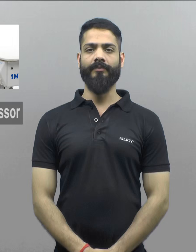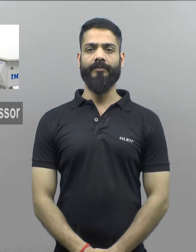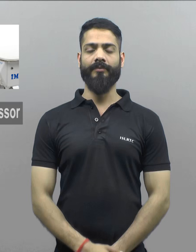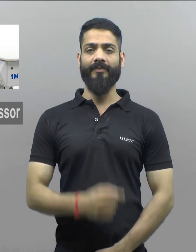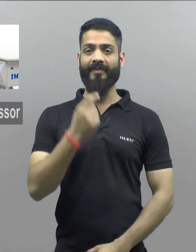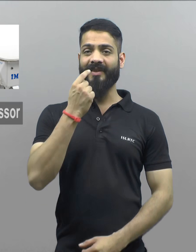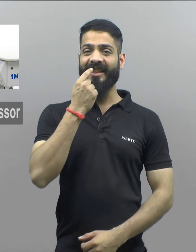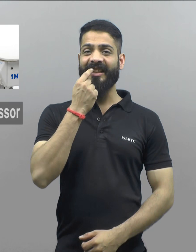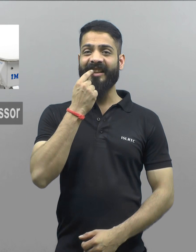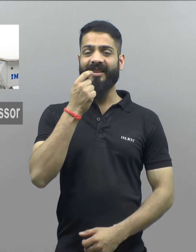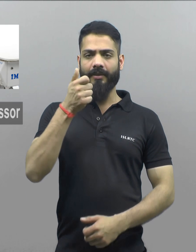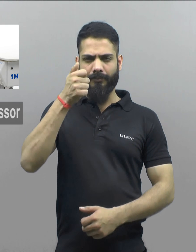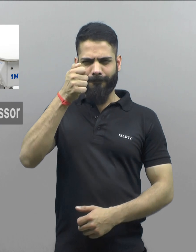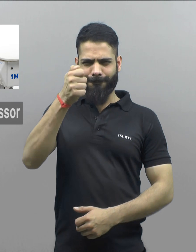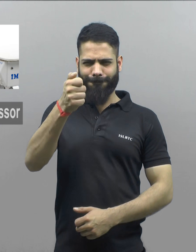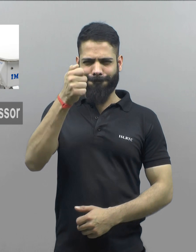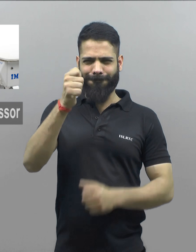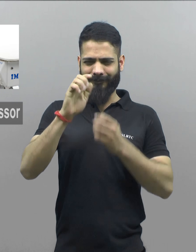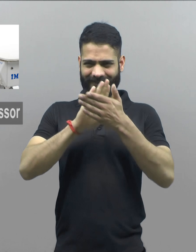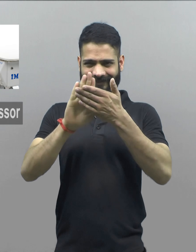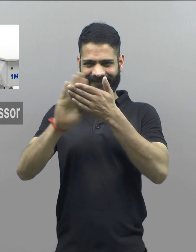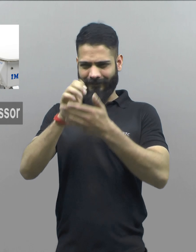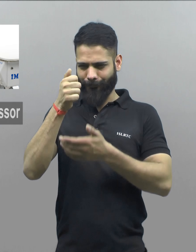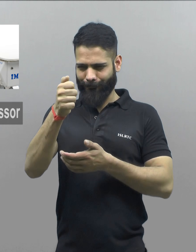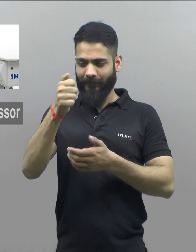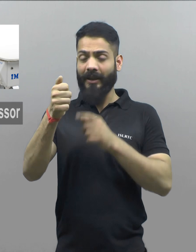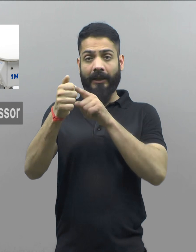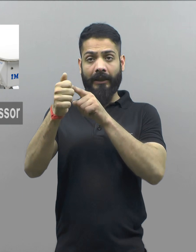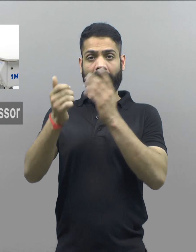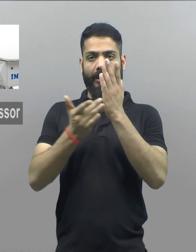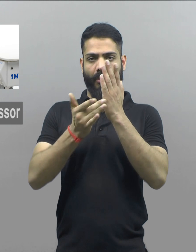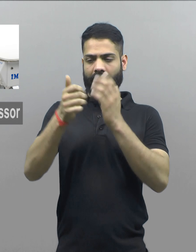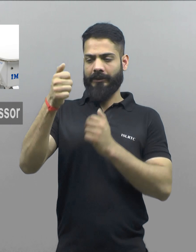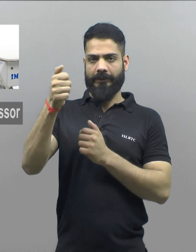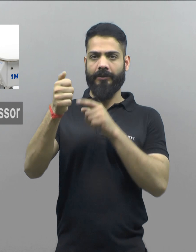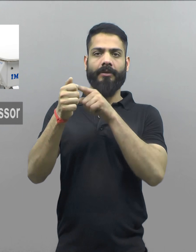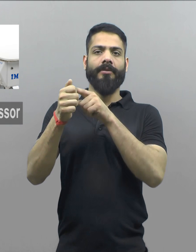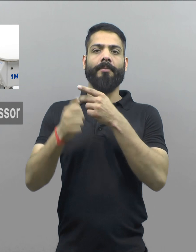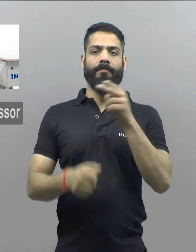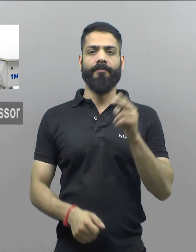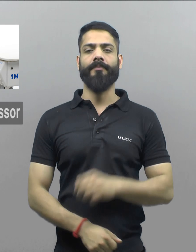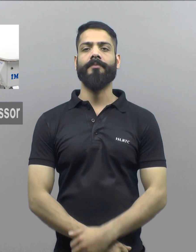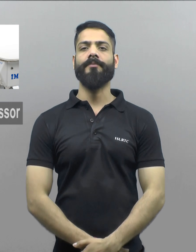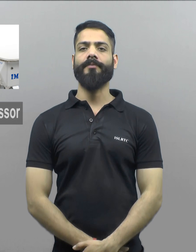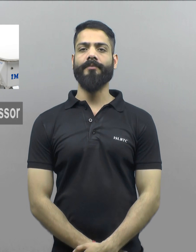Dental Compressor